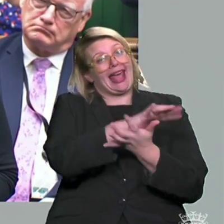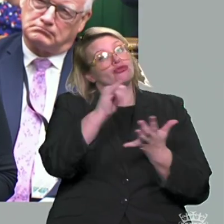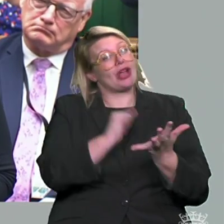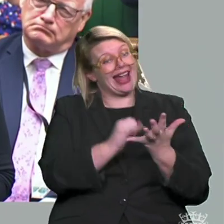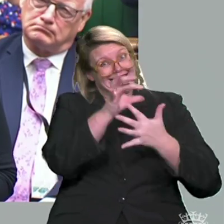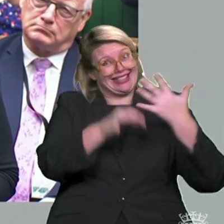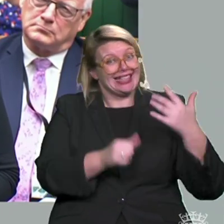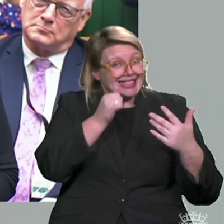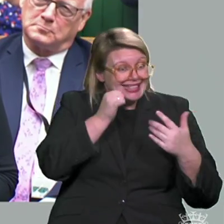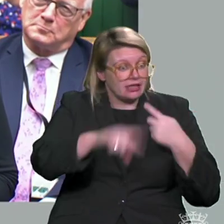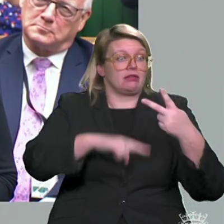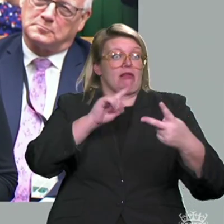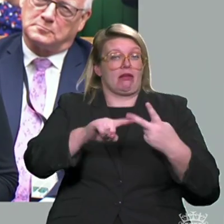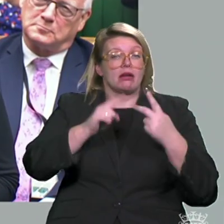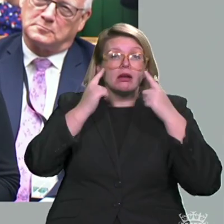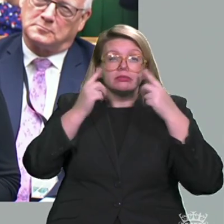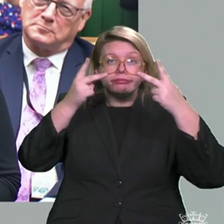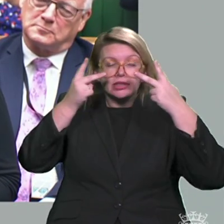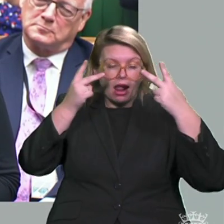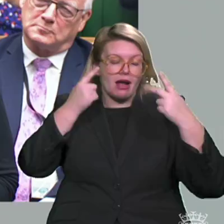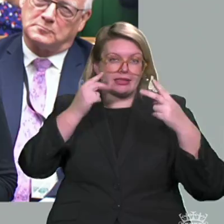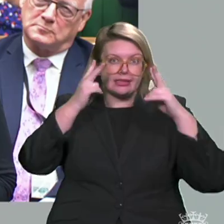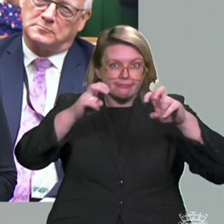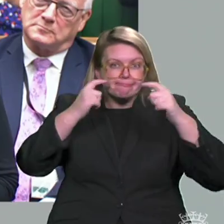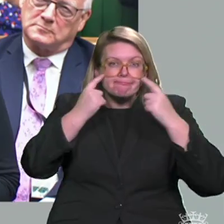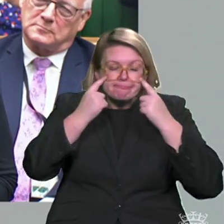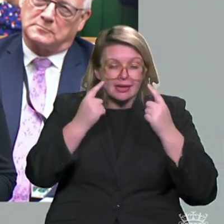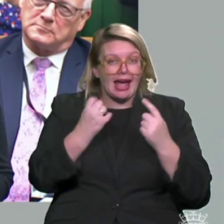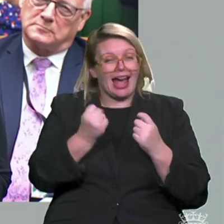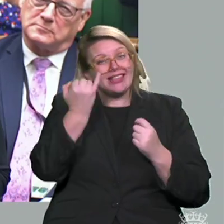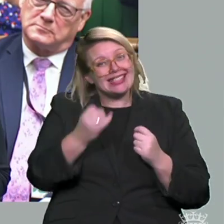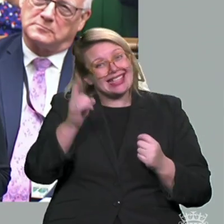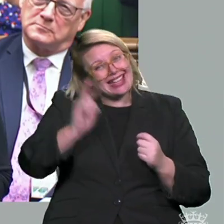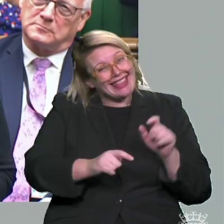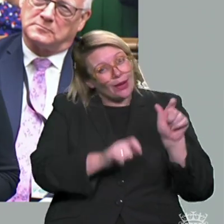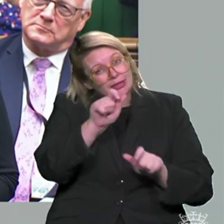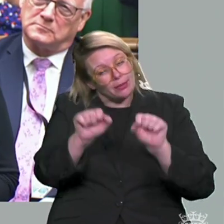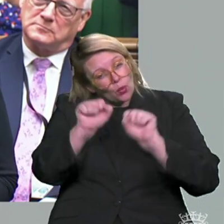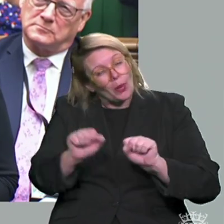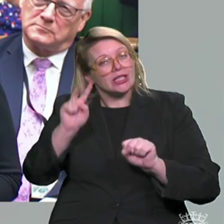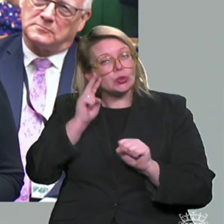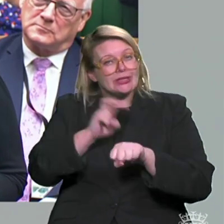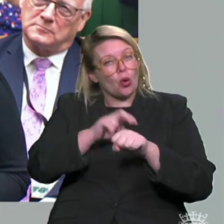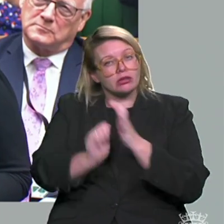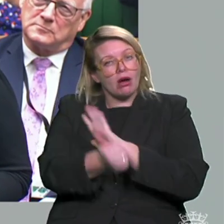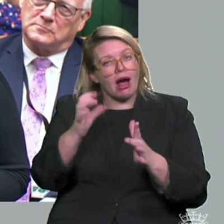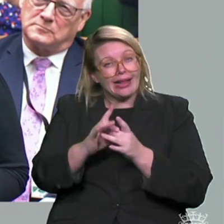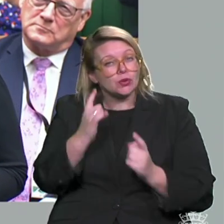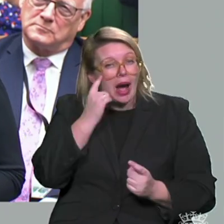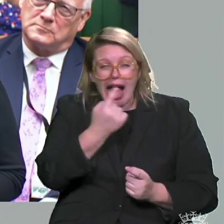There are more than 650,000 people waiting to see an eye care specialist.